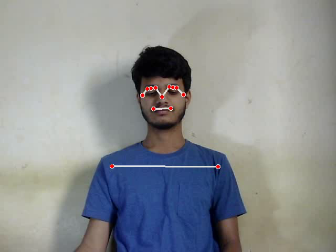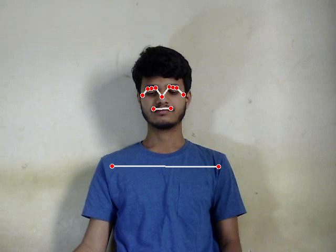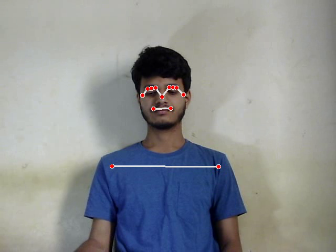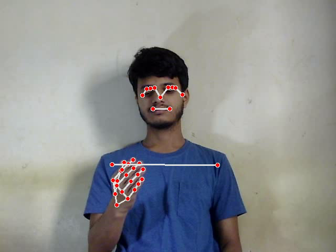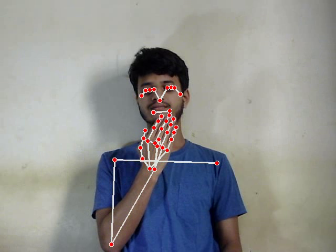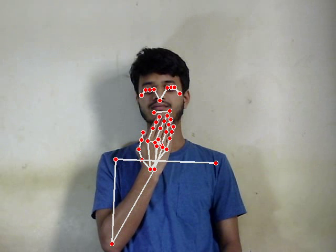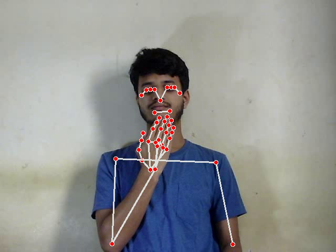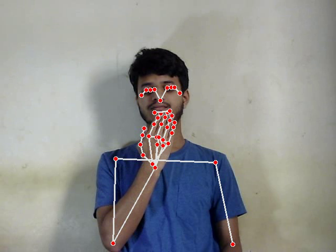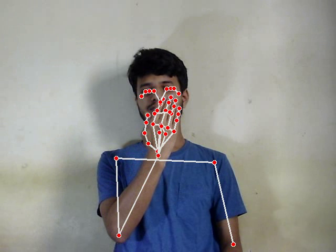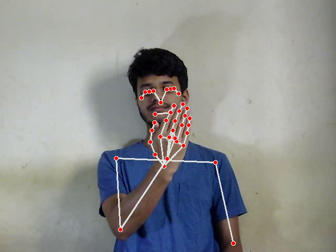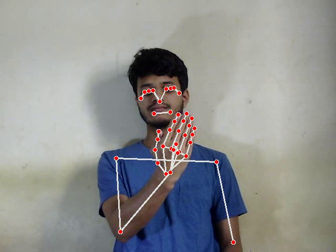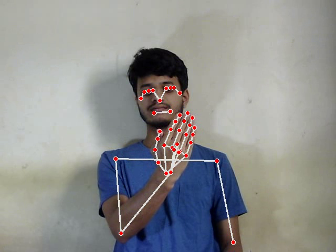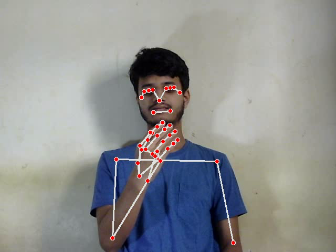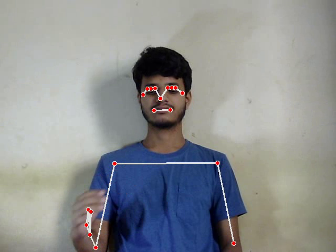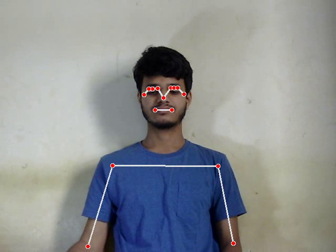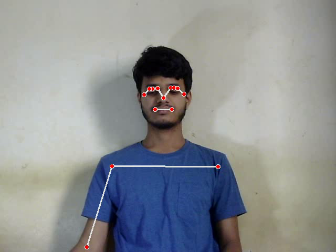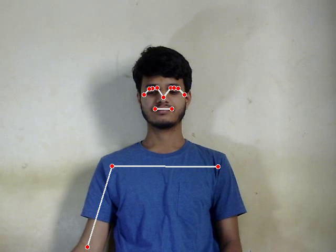thank you